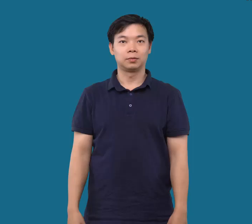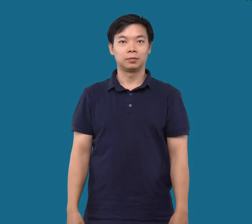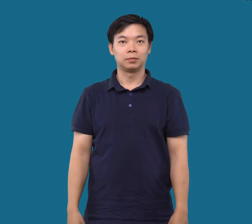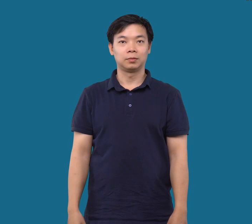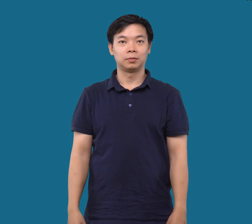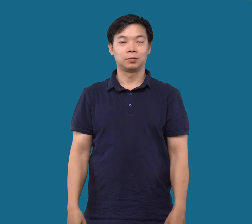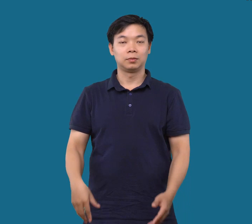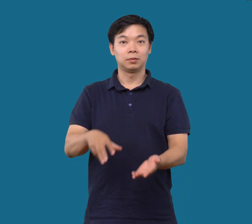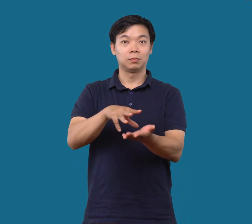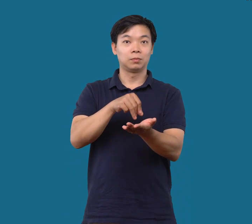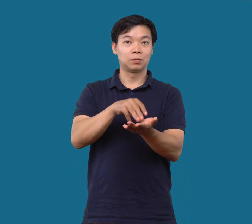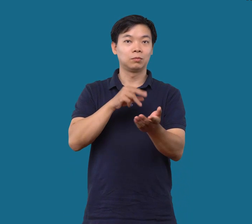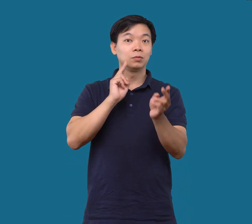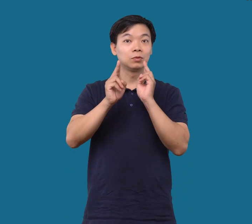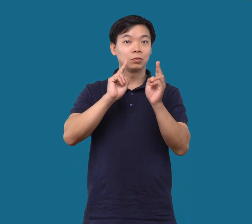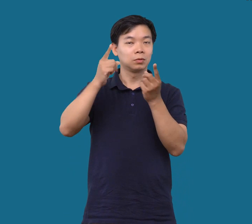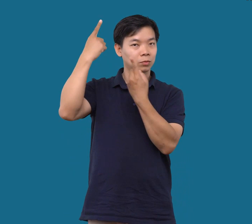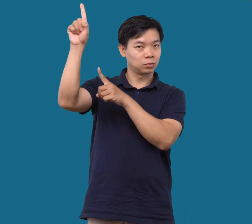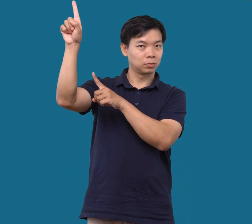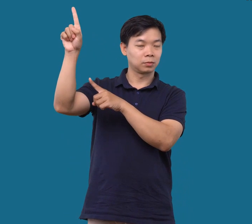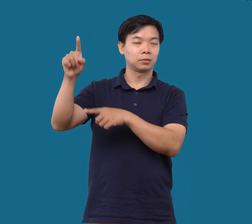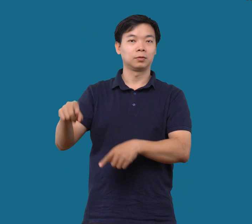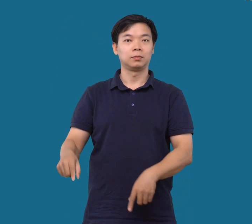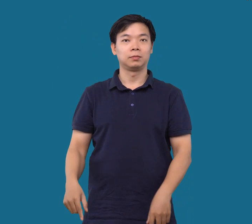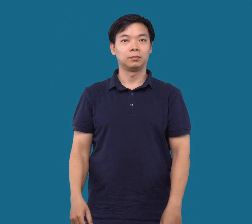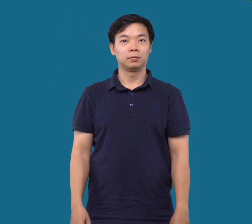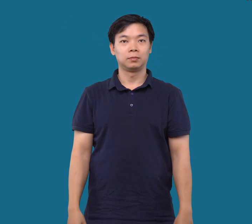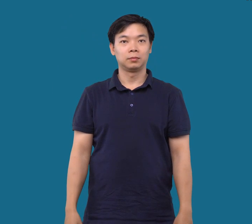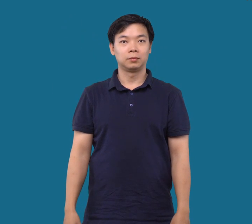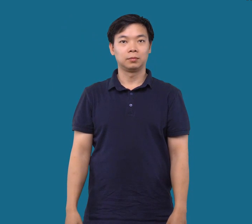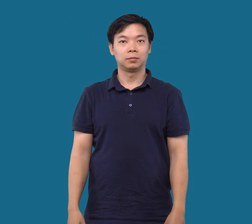môn Ngoại ngữ